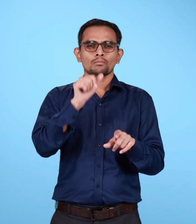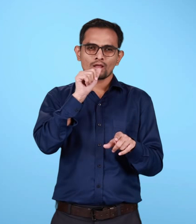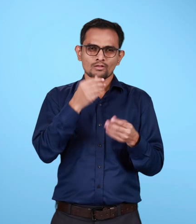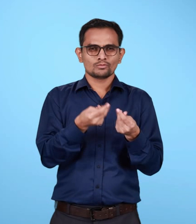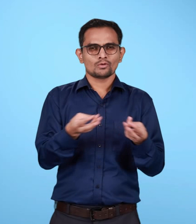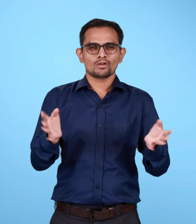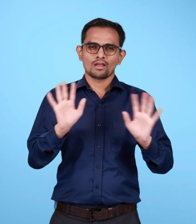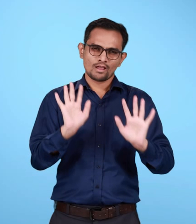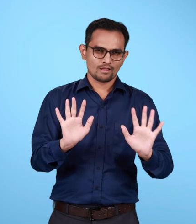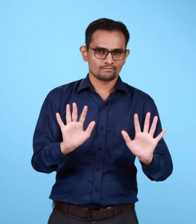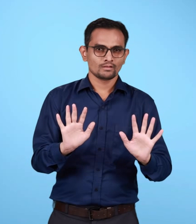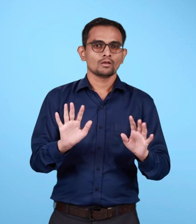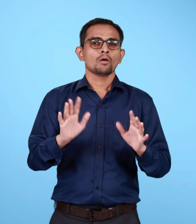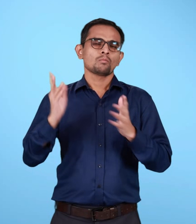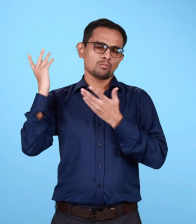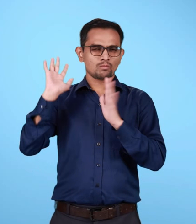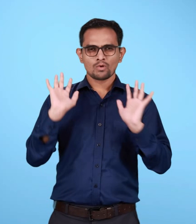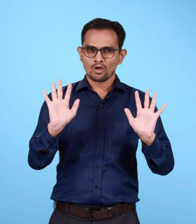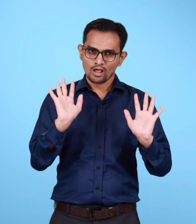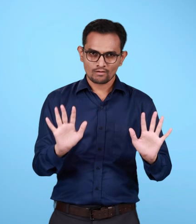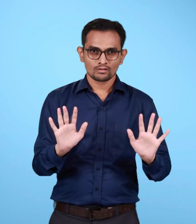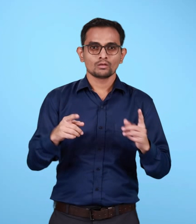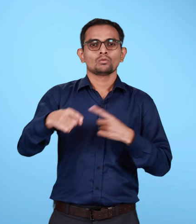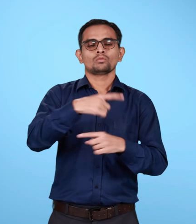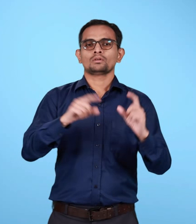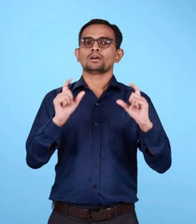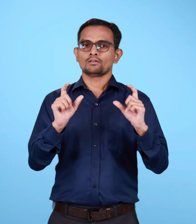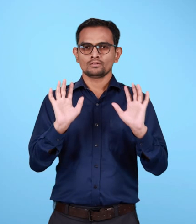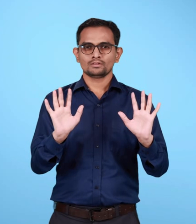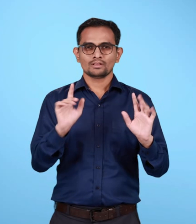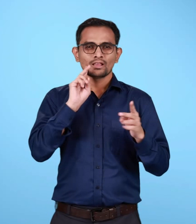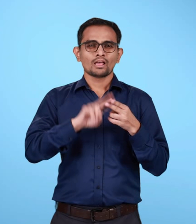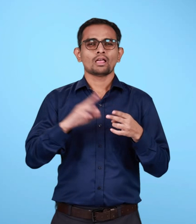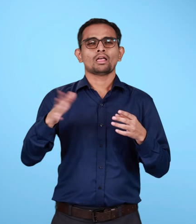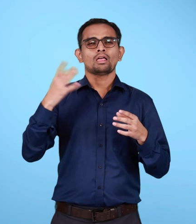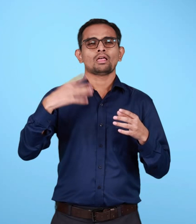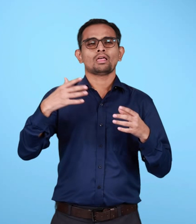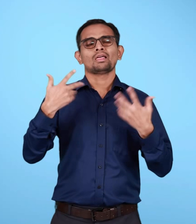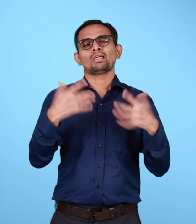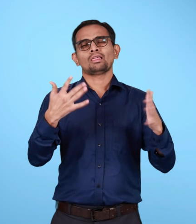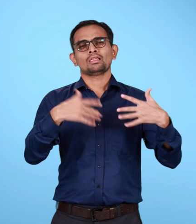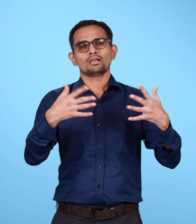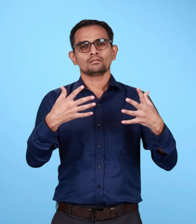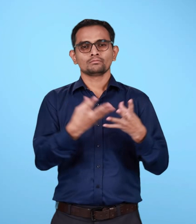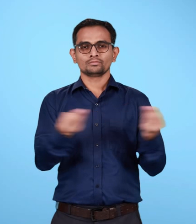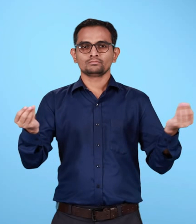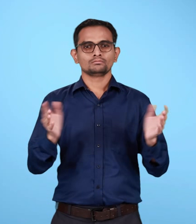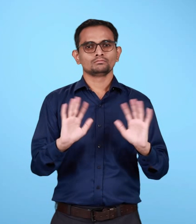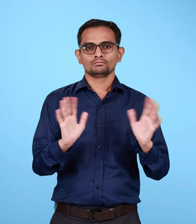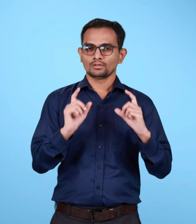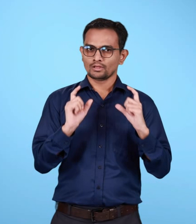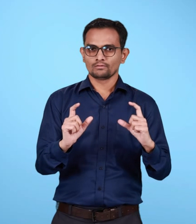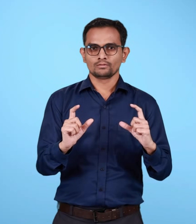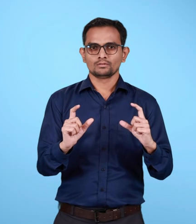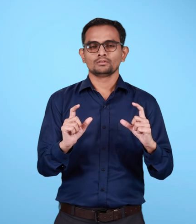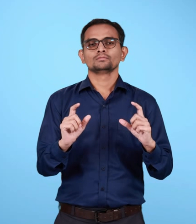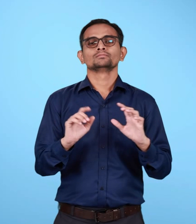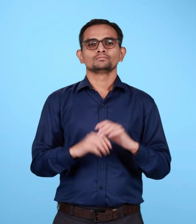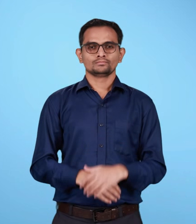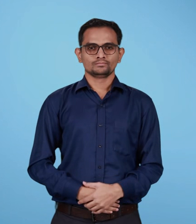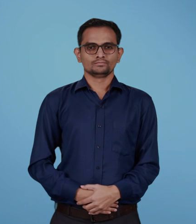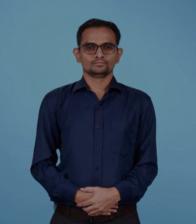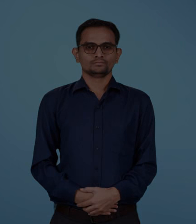we have to be careful about their use.